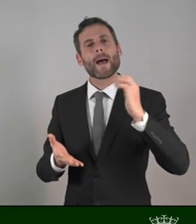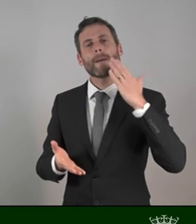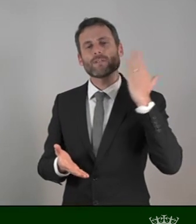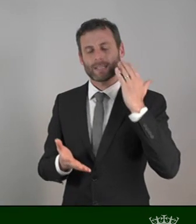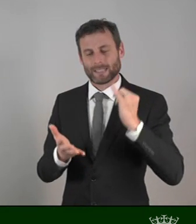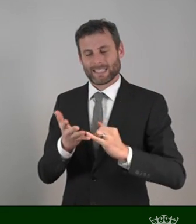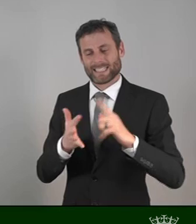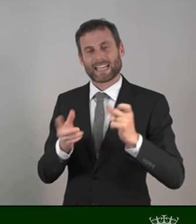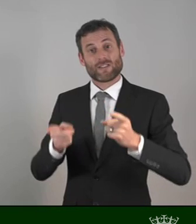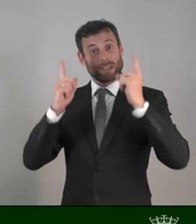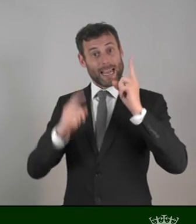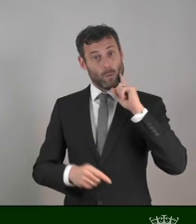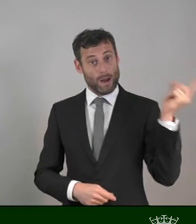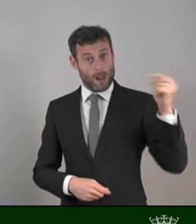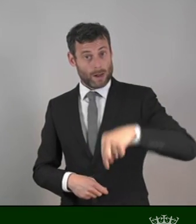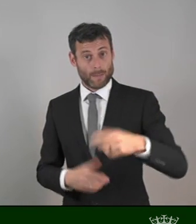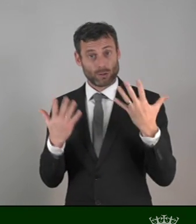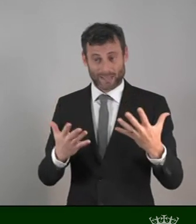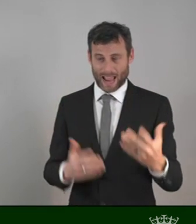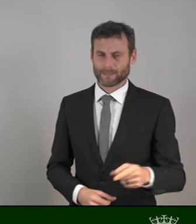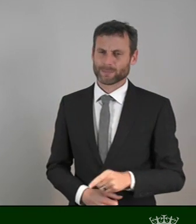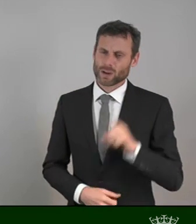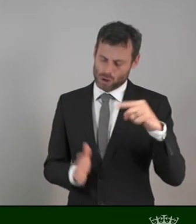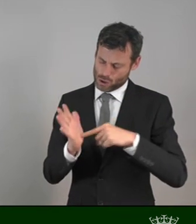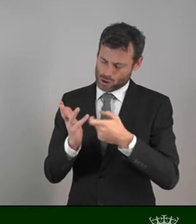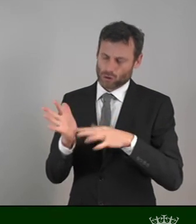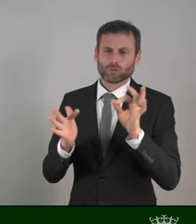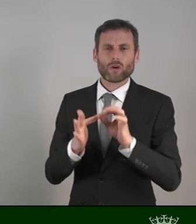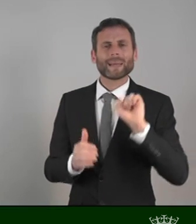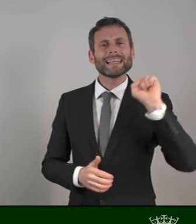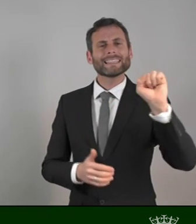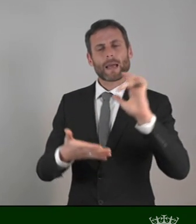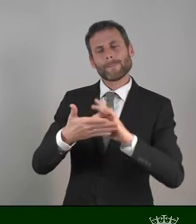President Trump’s latest middle east peace plan is not a peace plan.